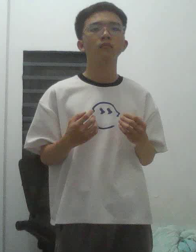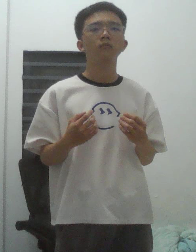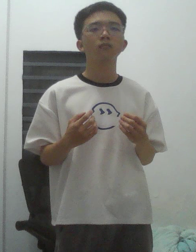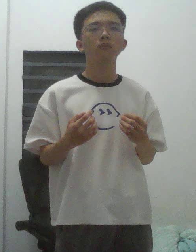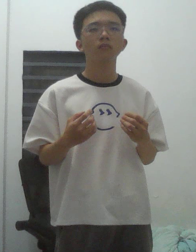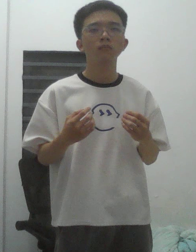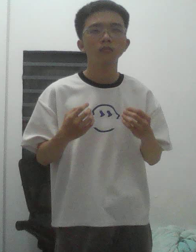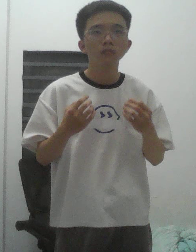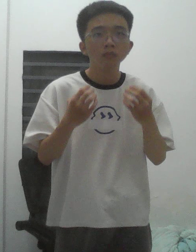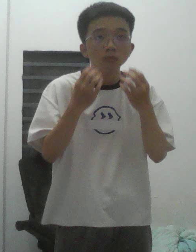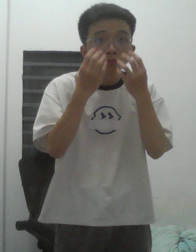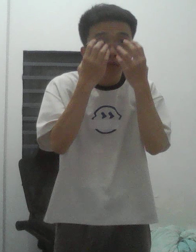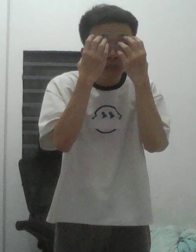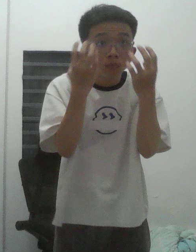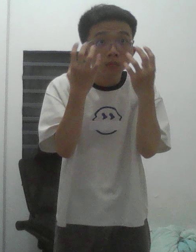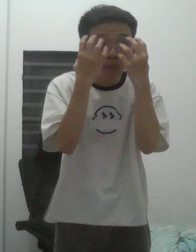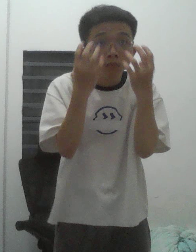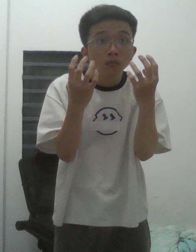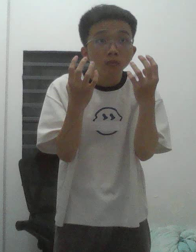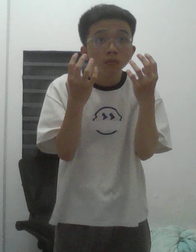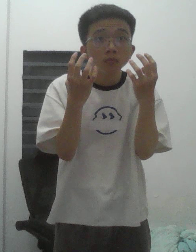ngac nhien